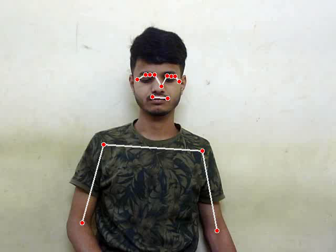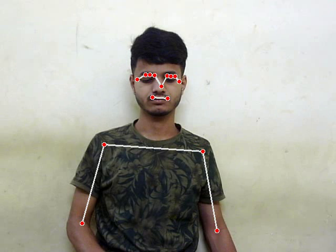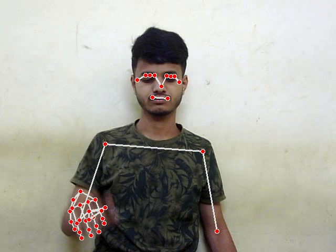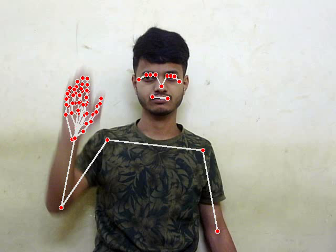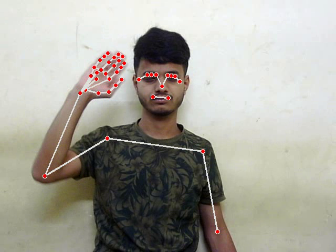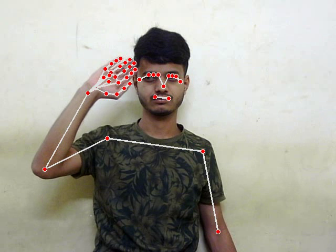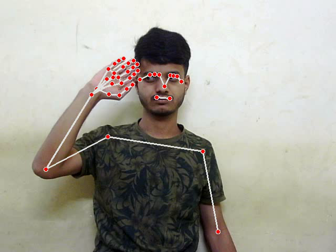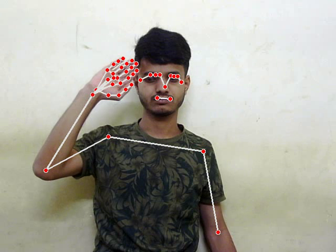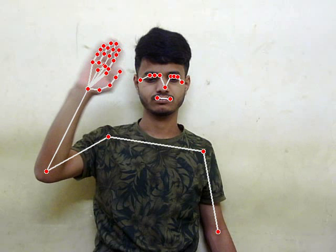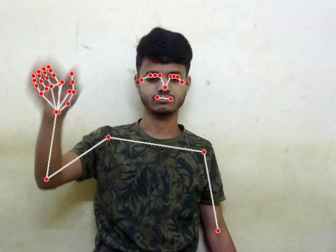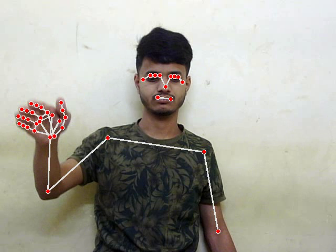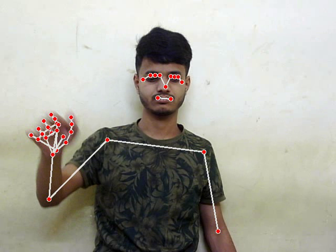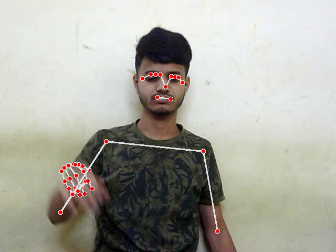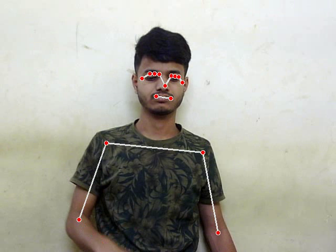hello